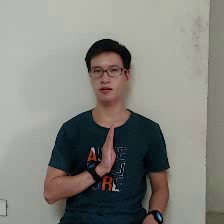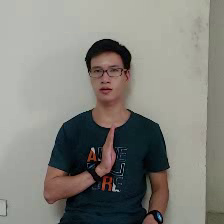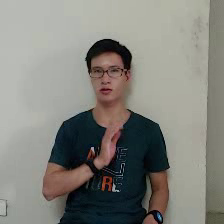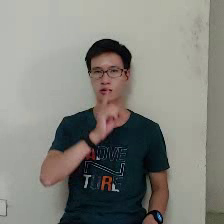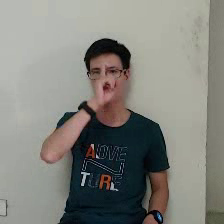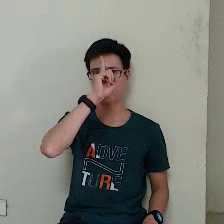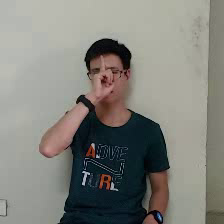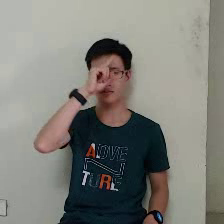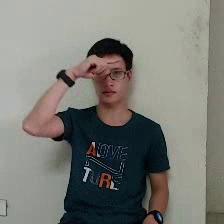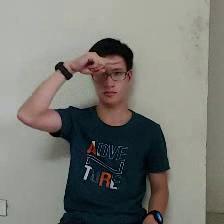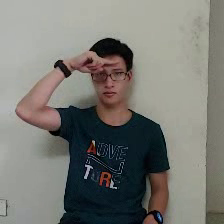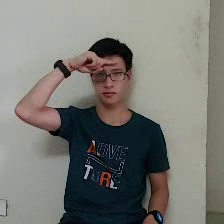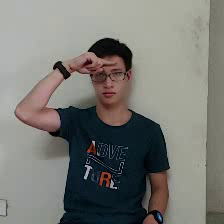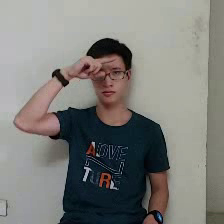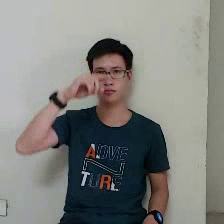Bộ y tế